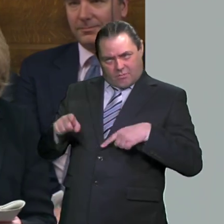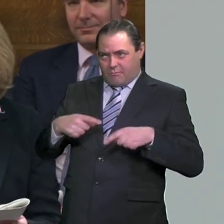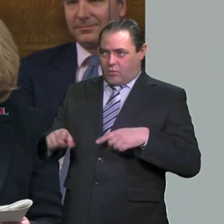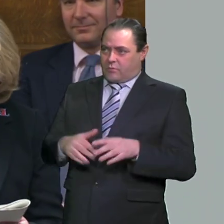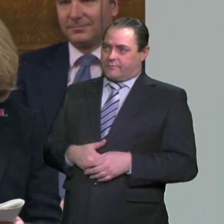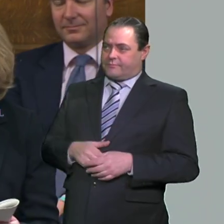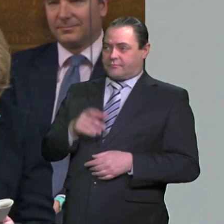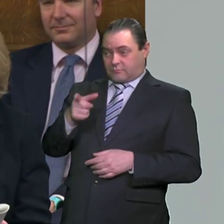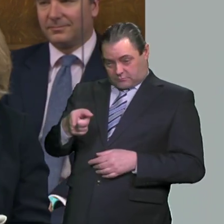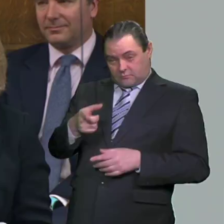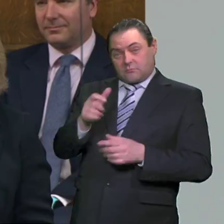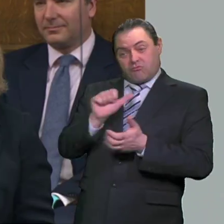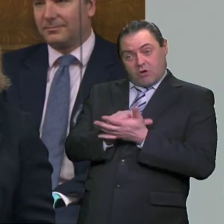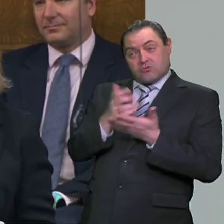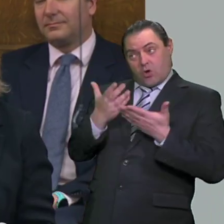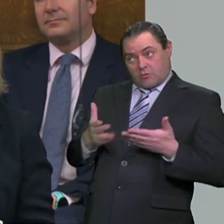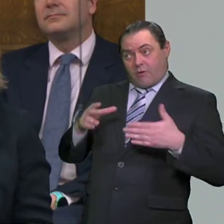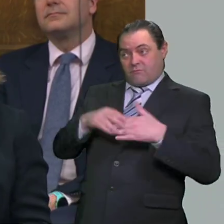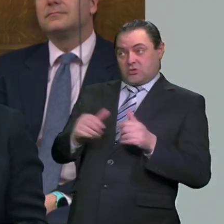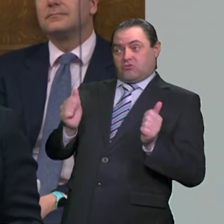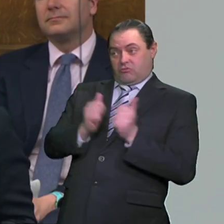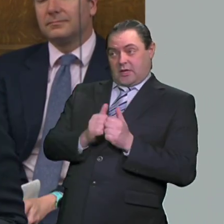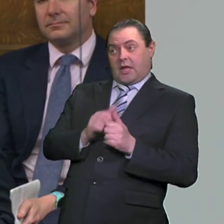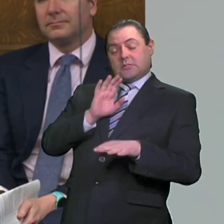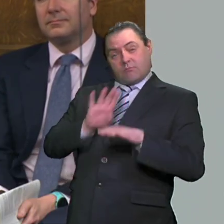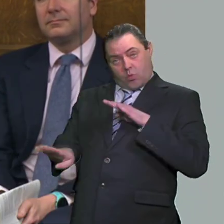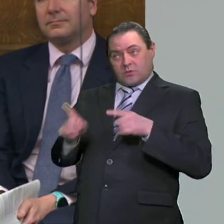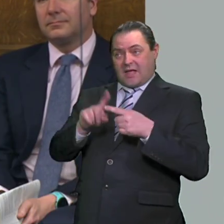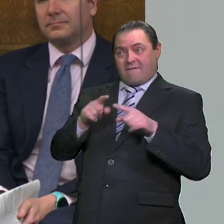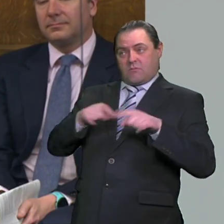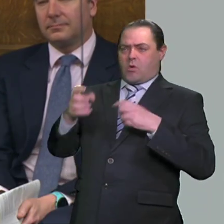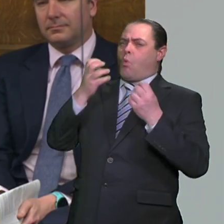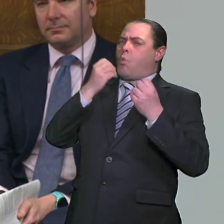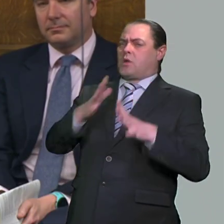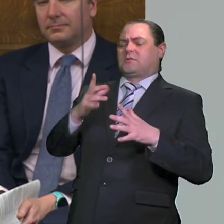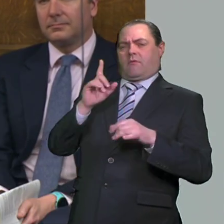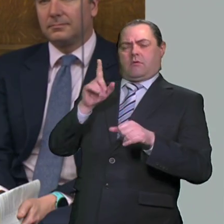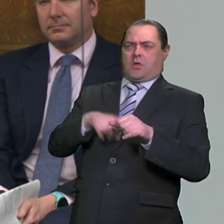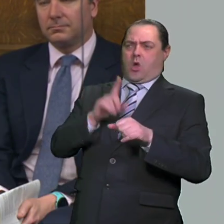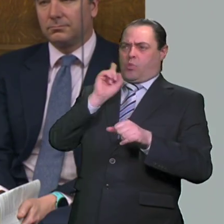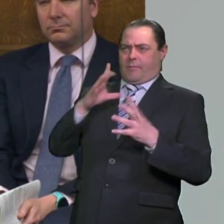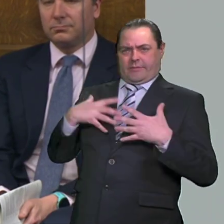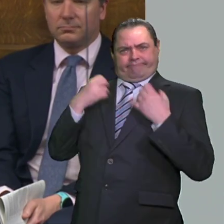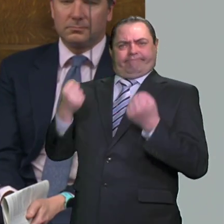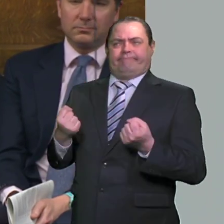Does my right honourable Friend agree that sport, and football in particular, is a brilliant way to empower young women?